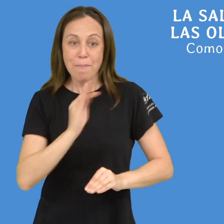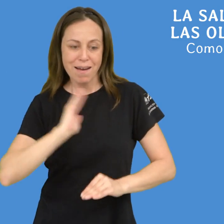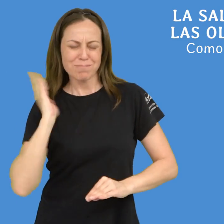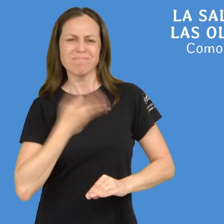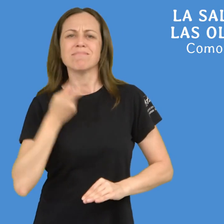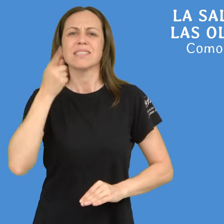afectar